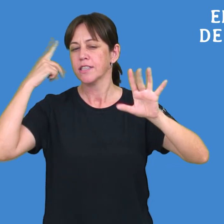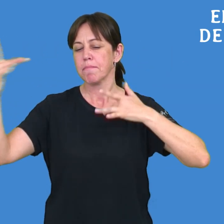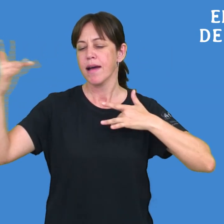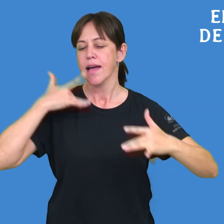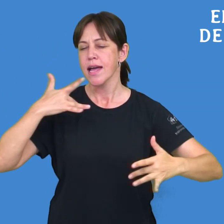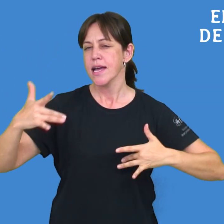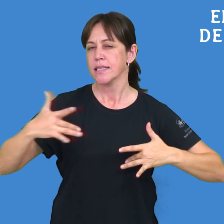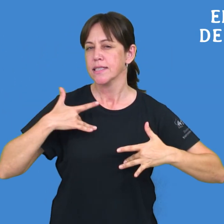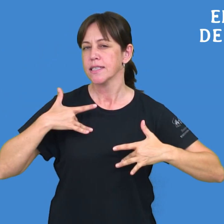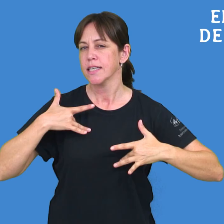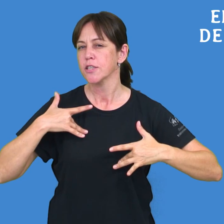síntoma